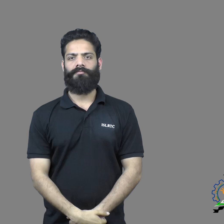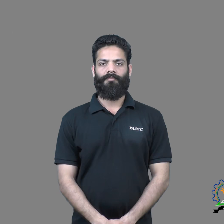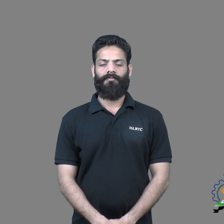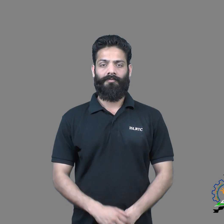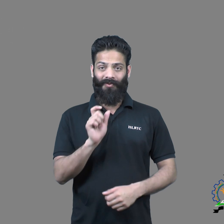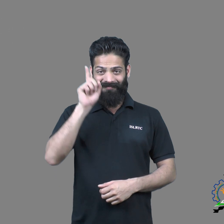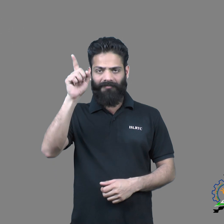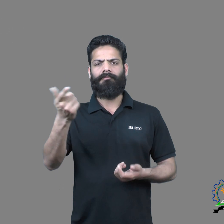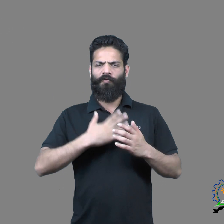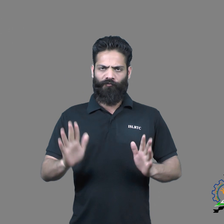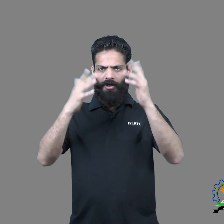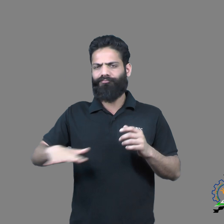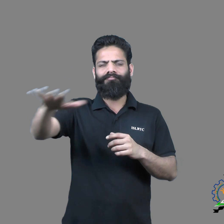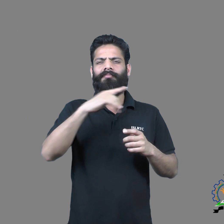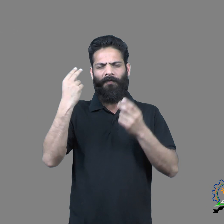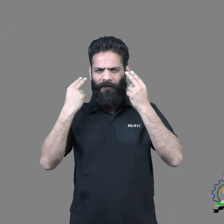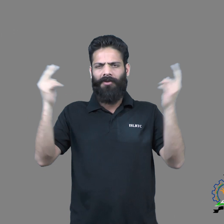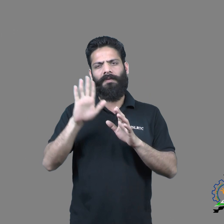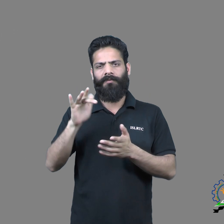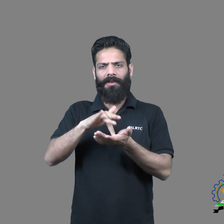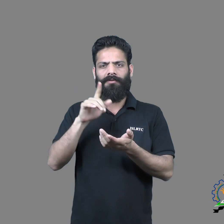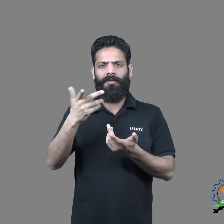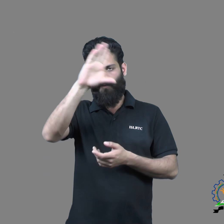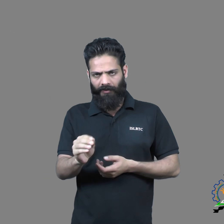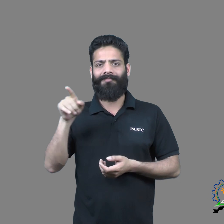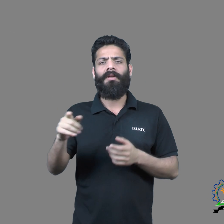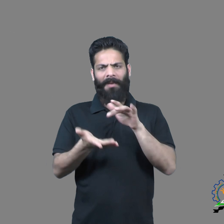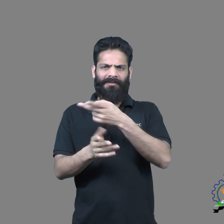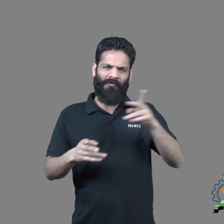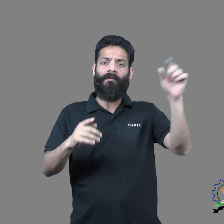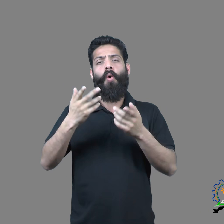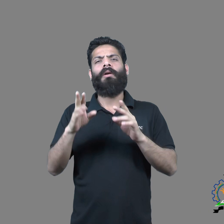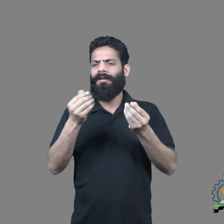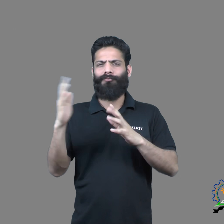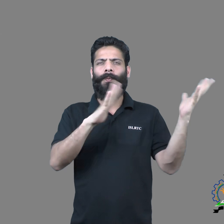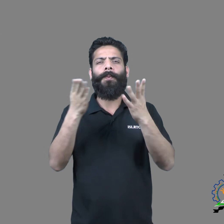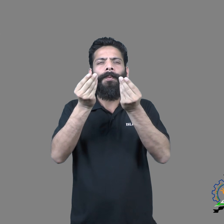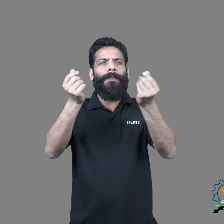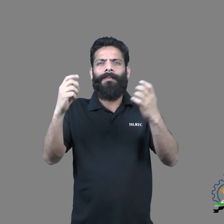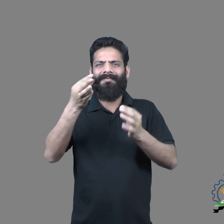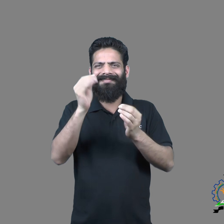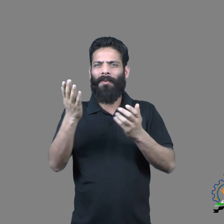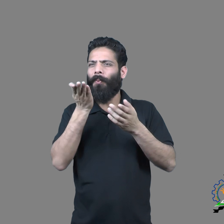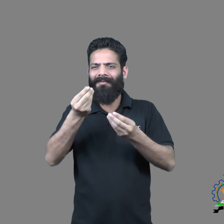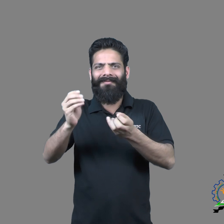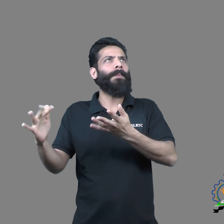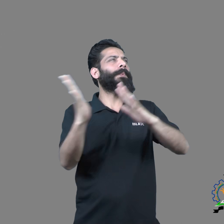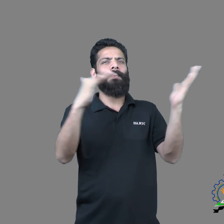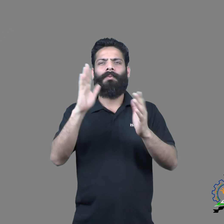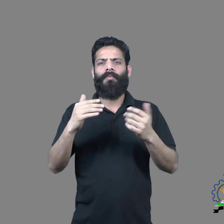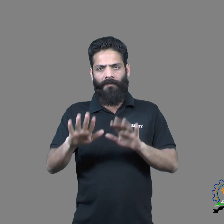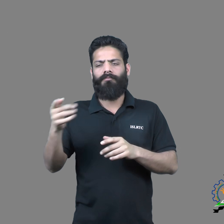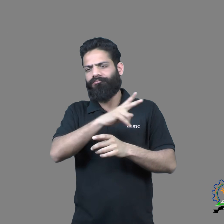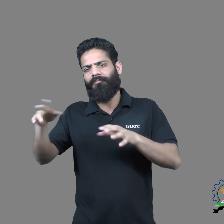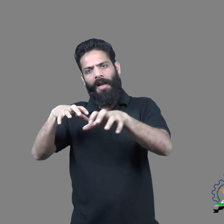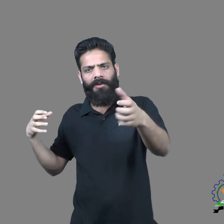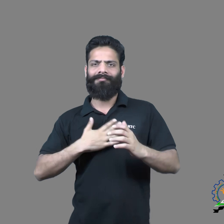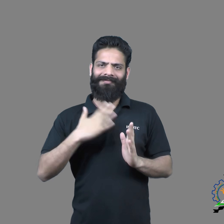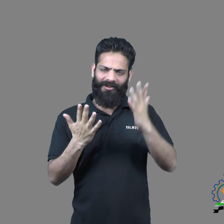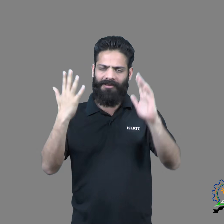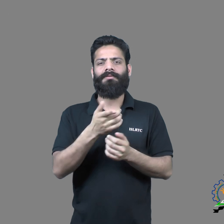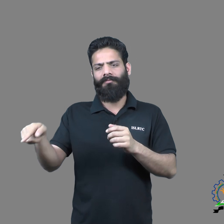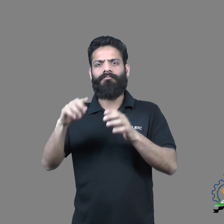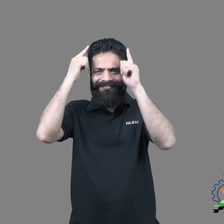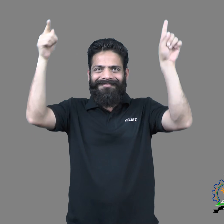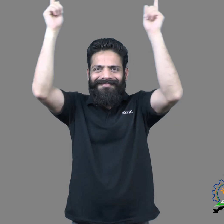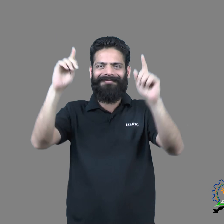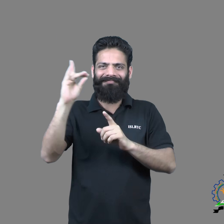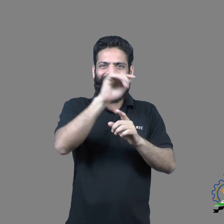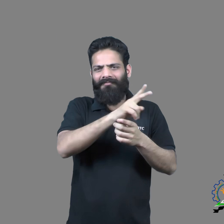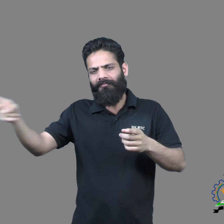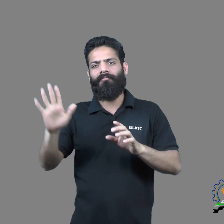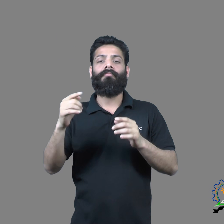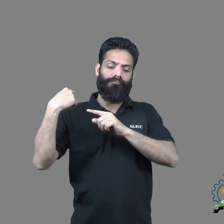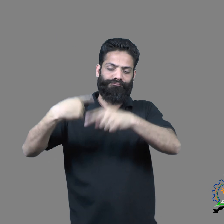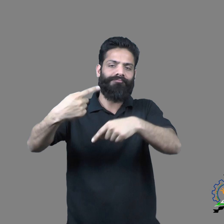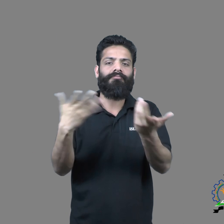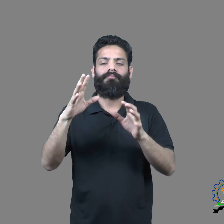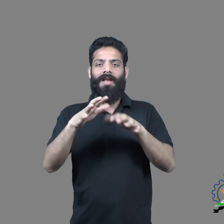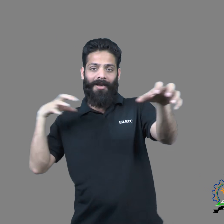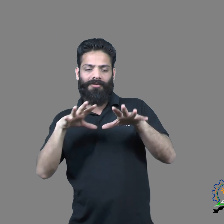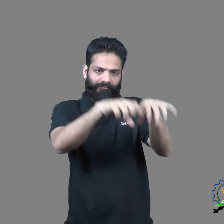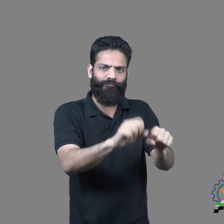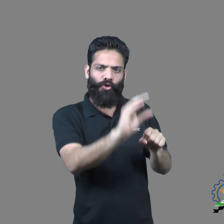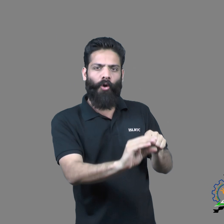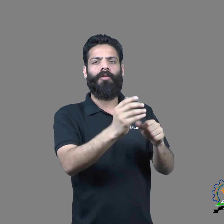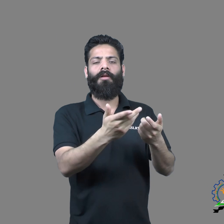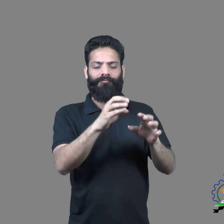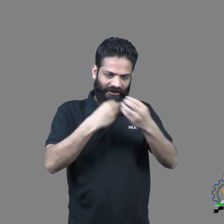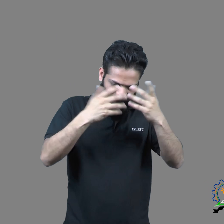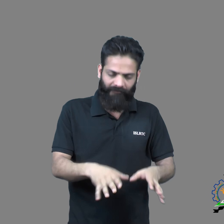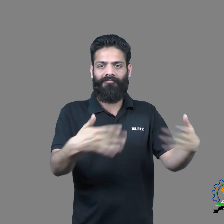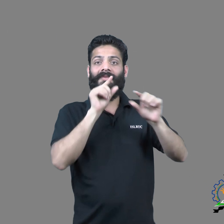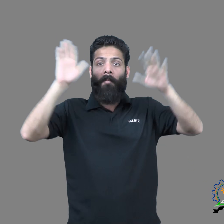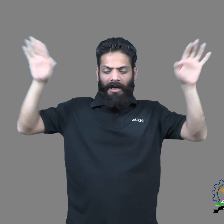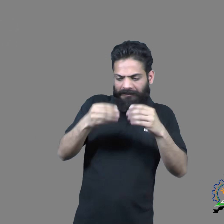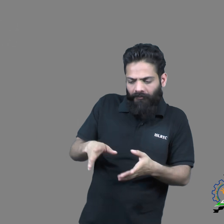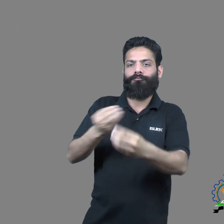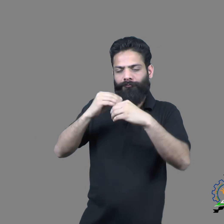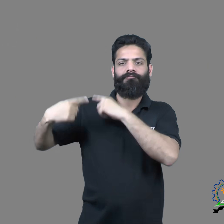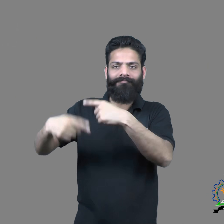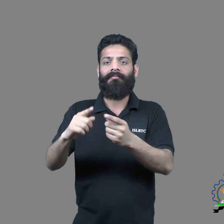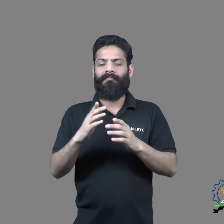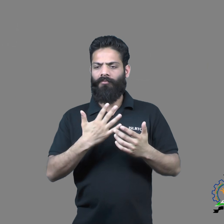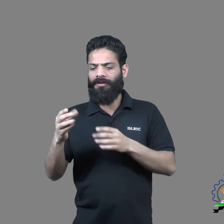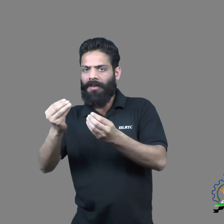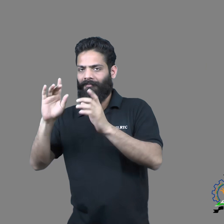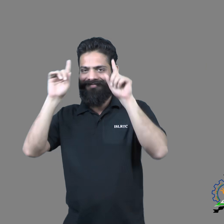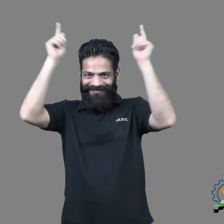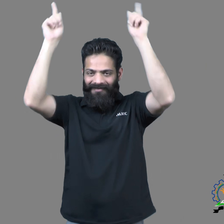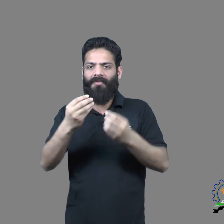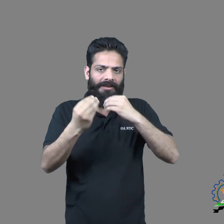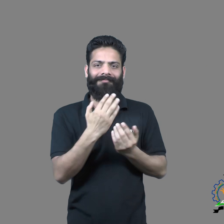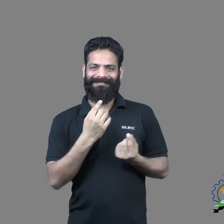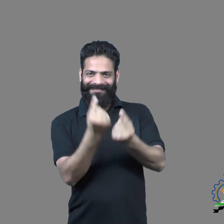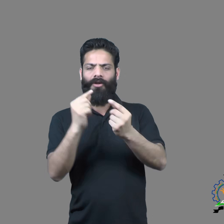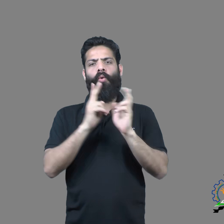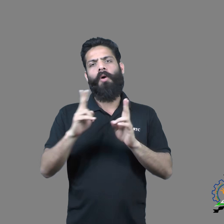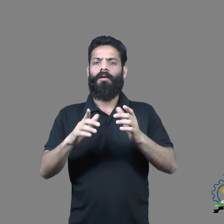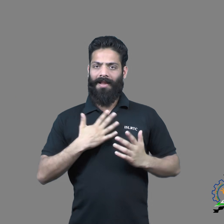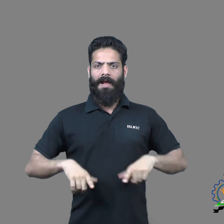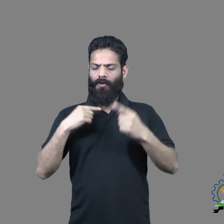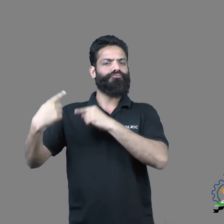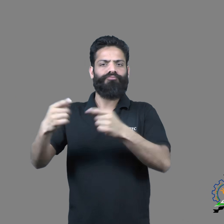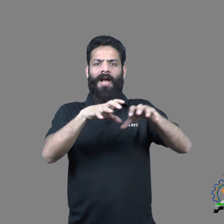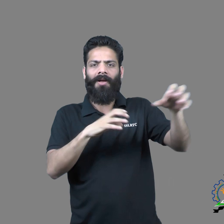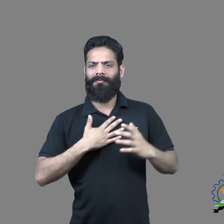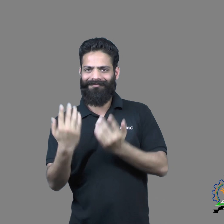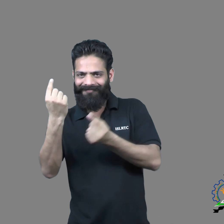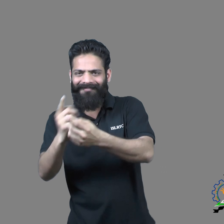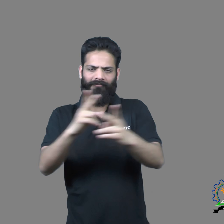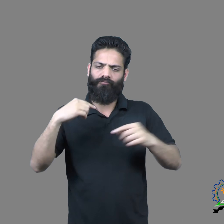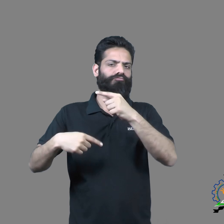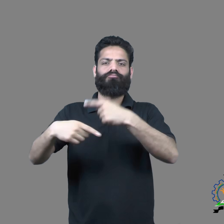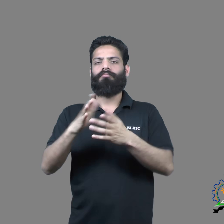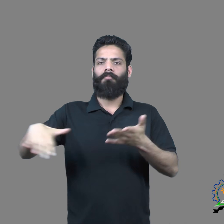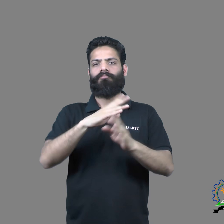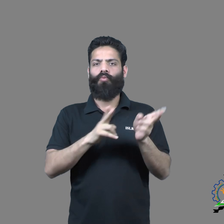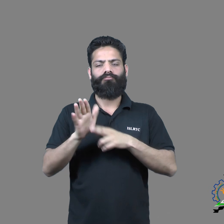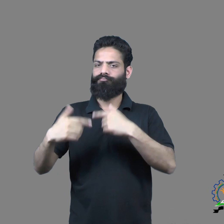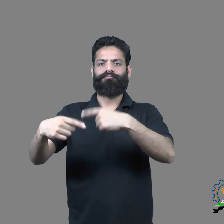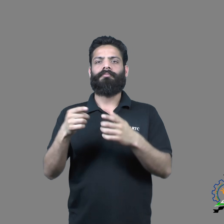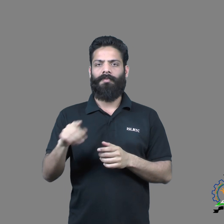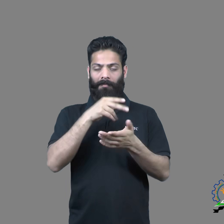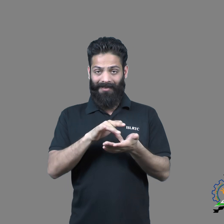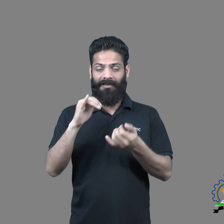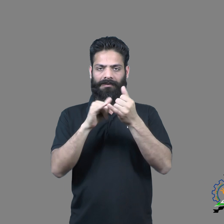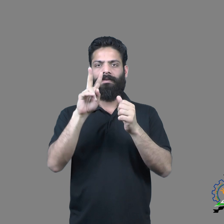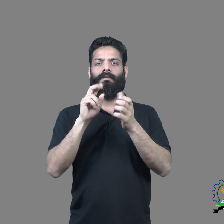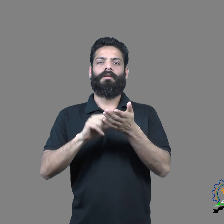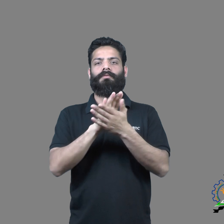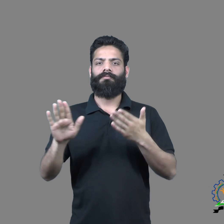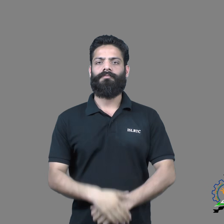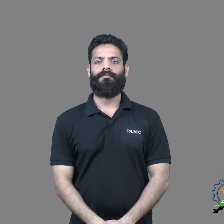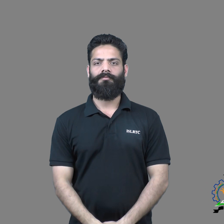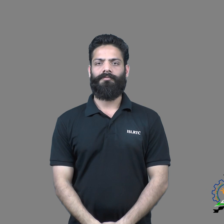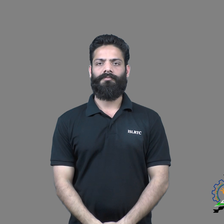Savannahs